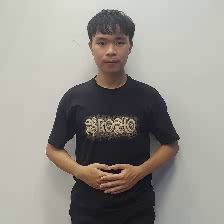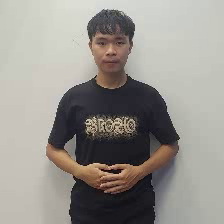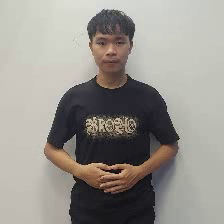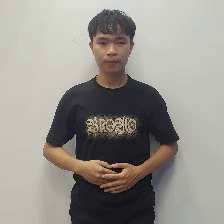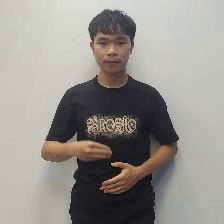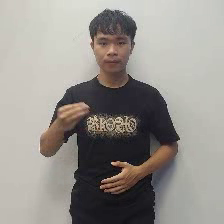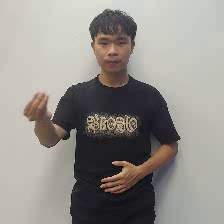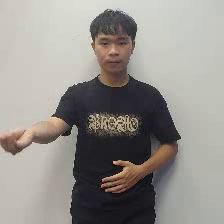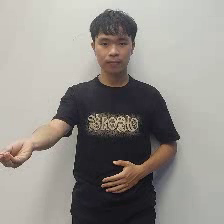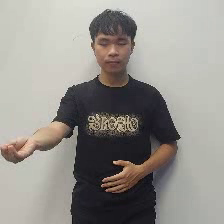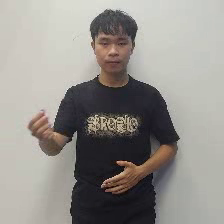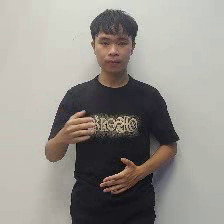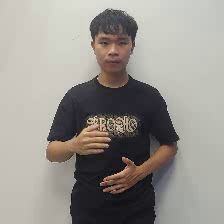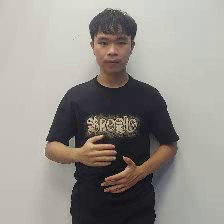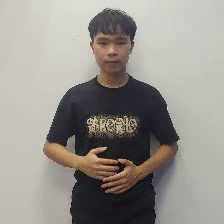Mua